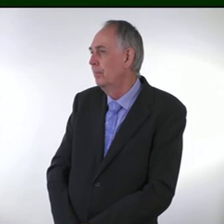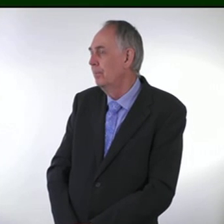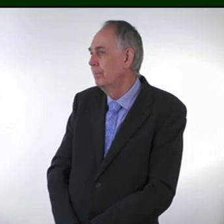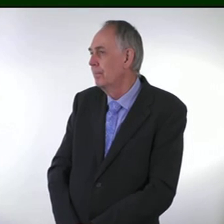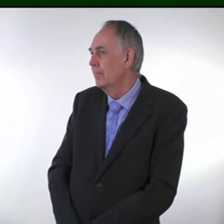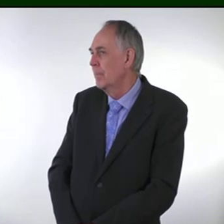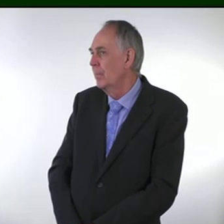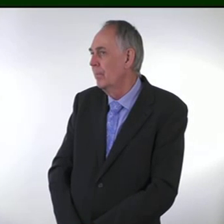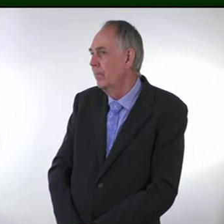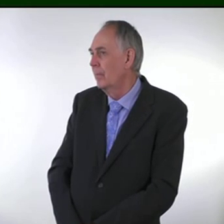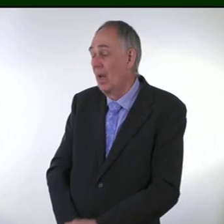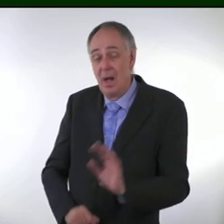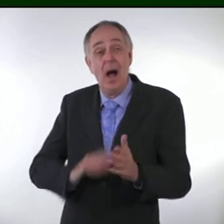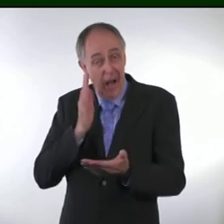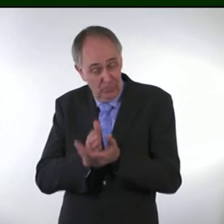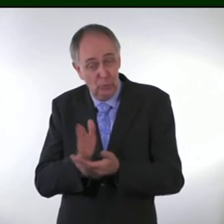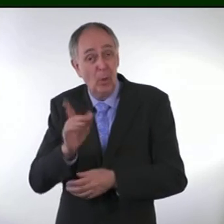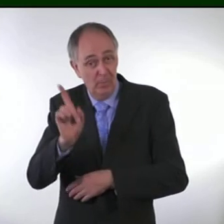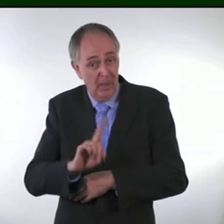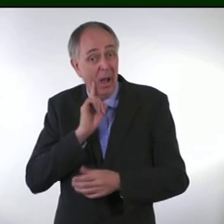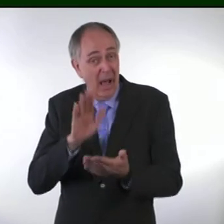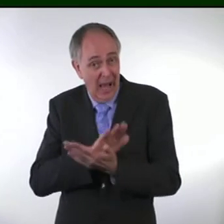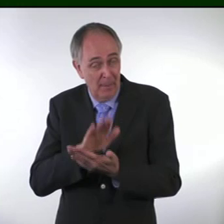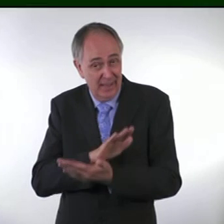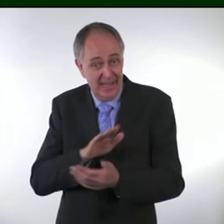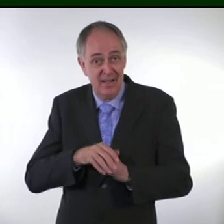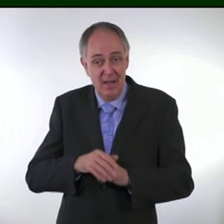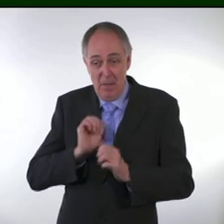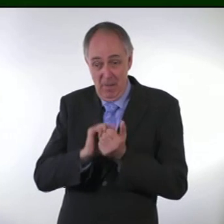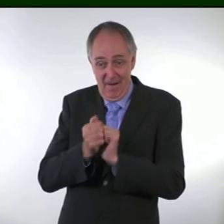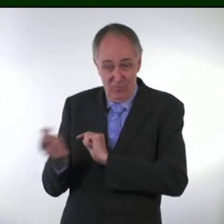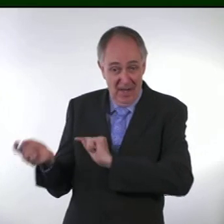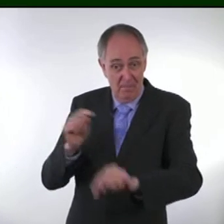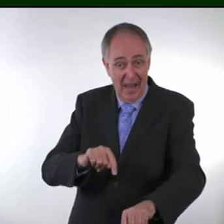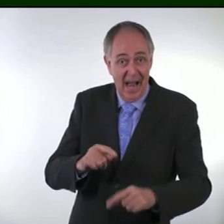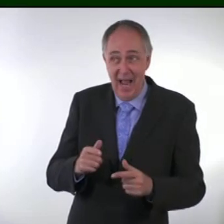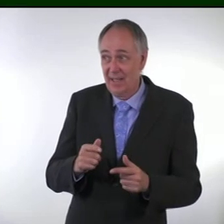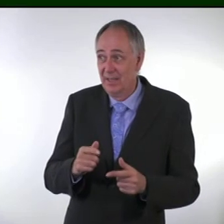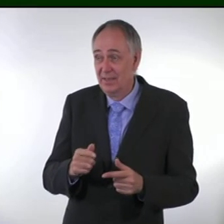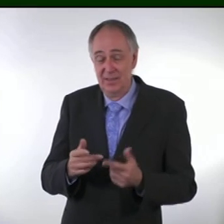I am sure everybody will be delighted that my right honourable Friend is back in this House in such robust form.